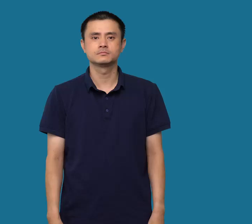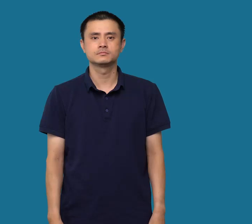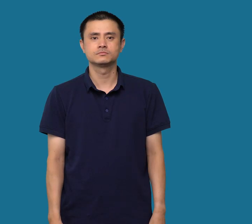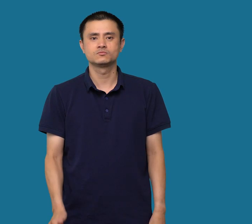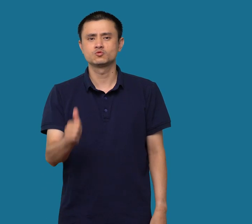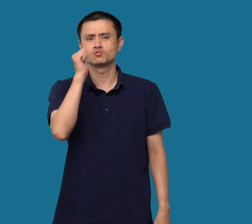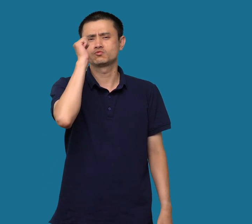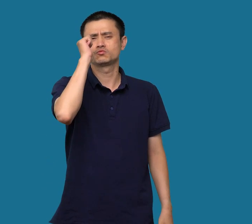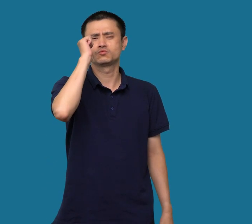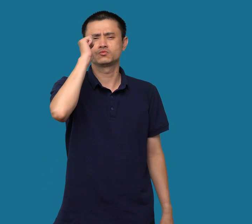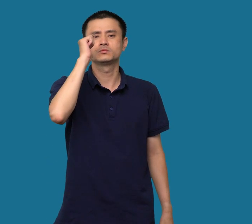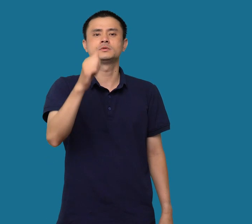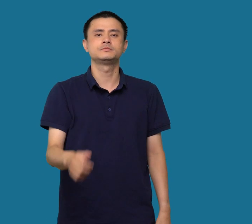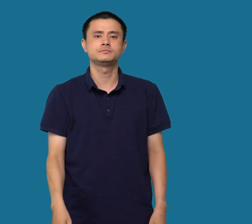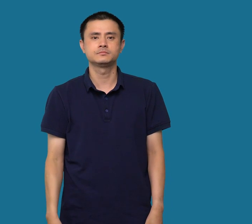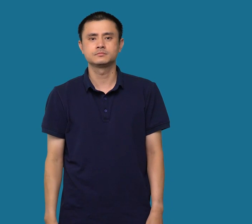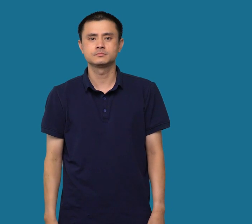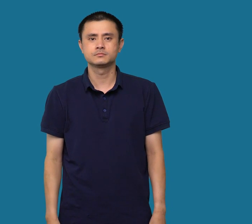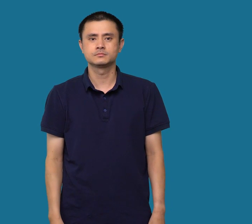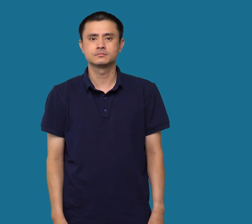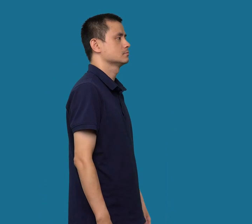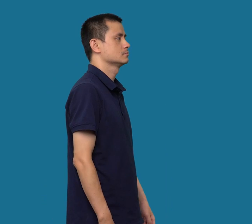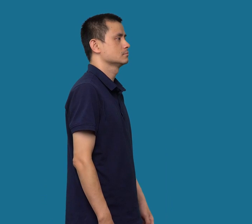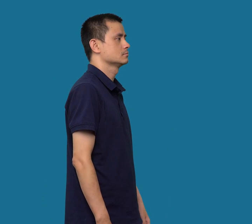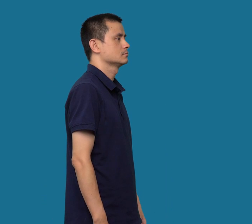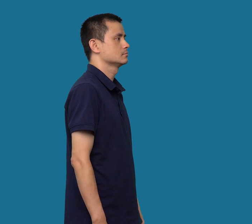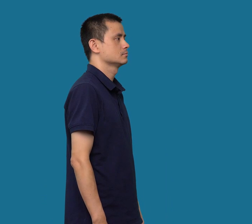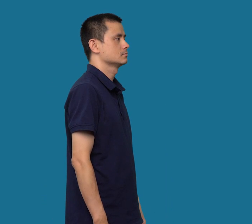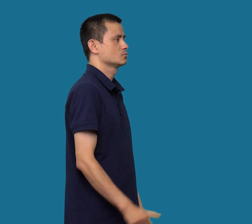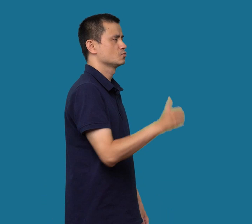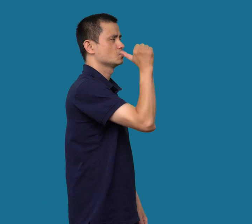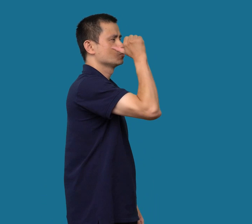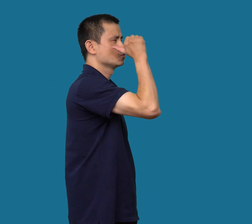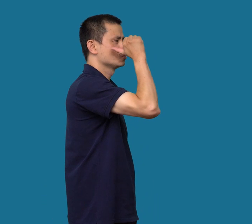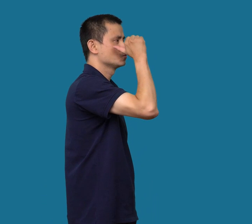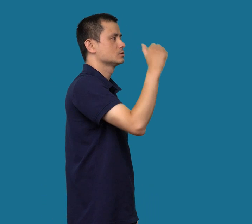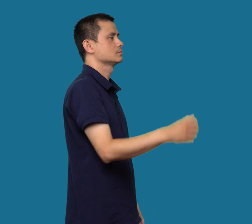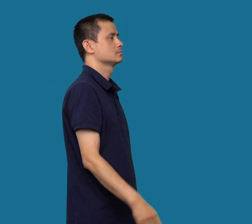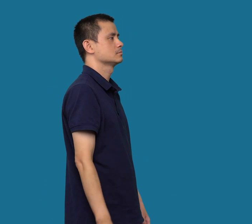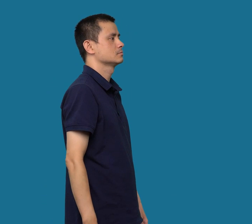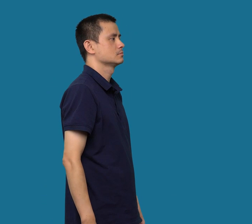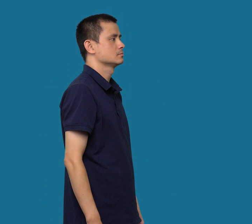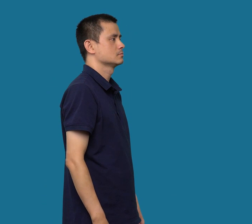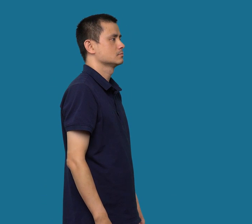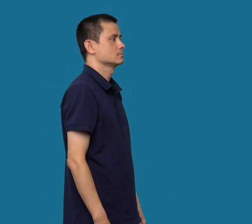xưa